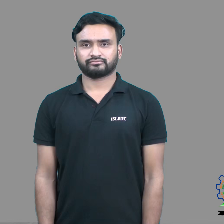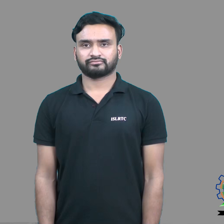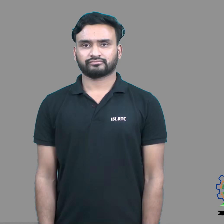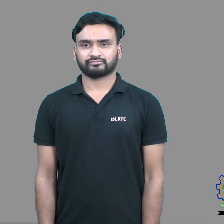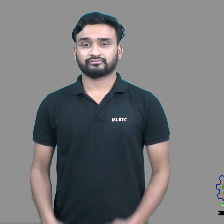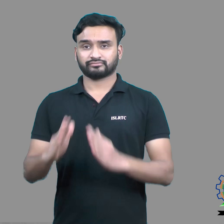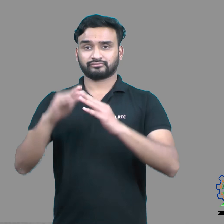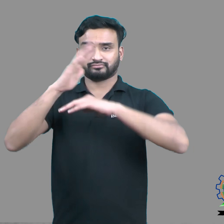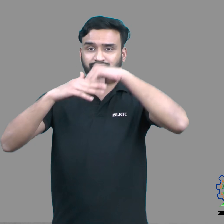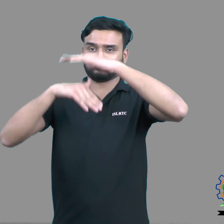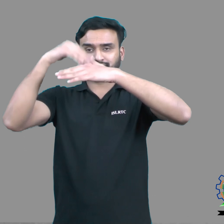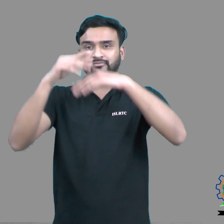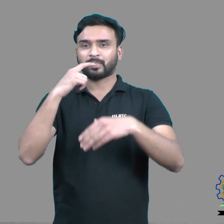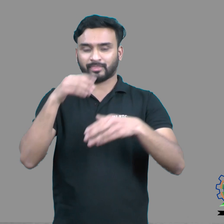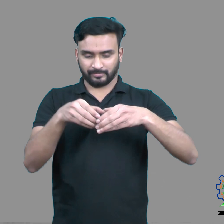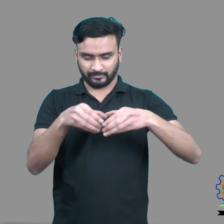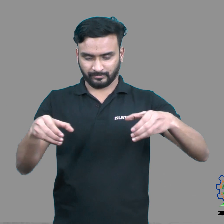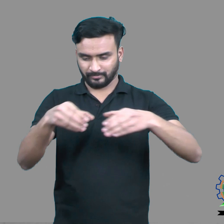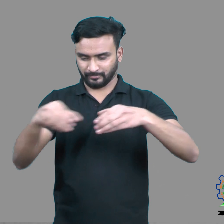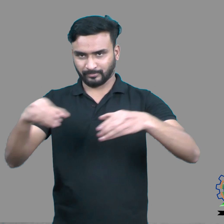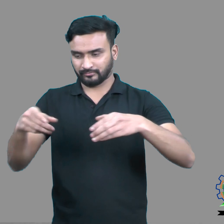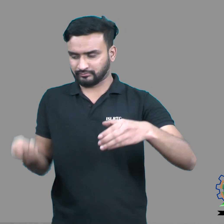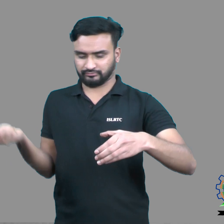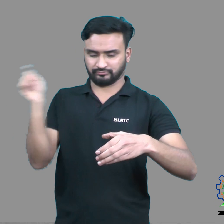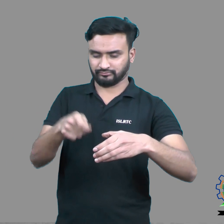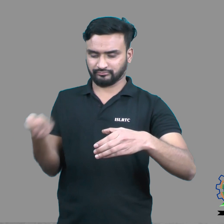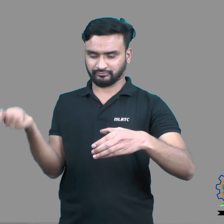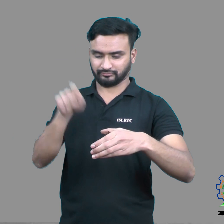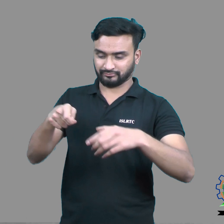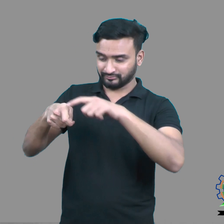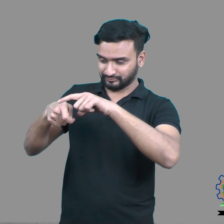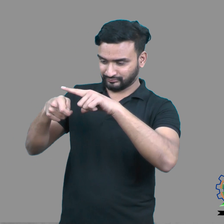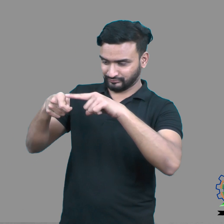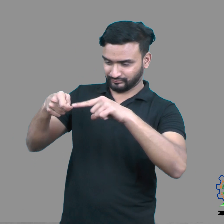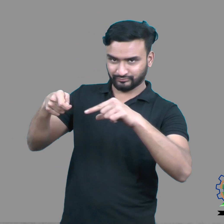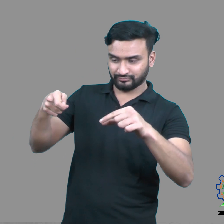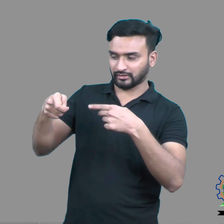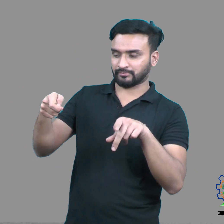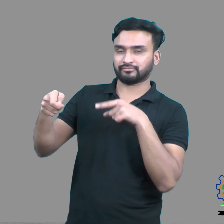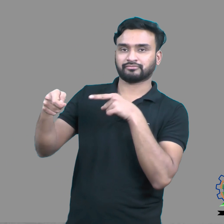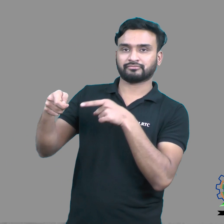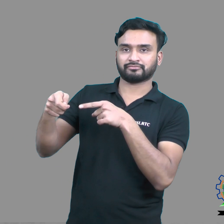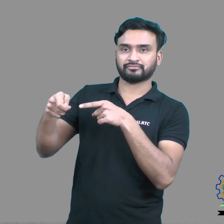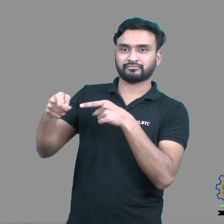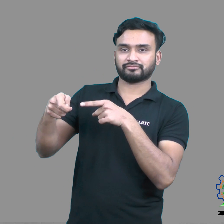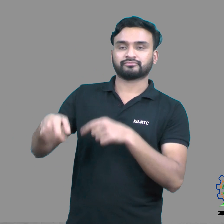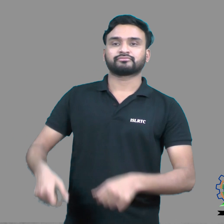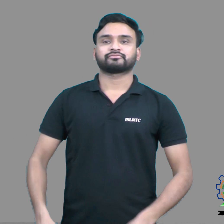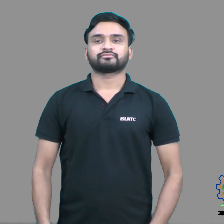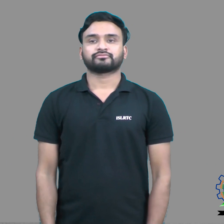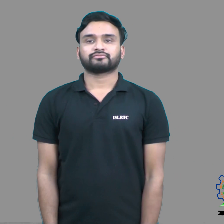Cement Mortar